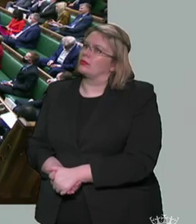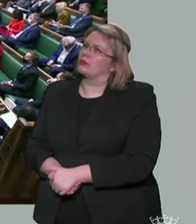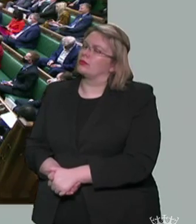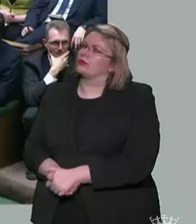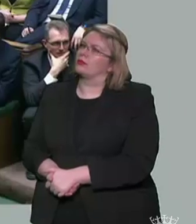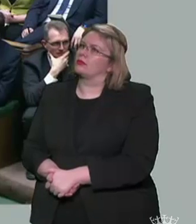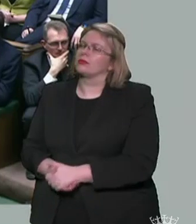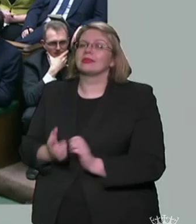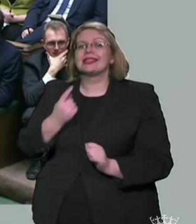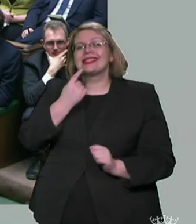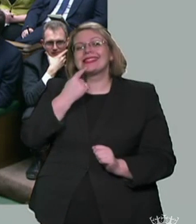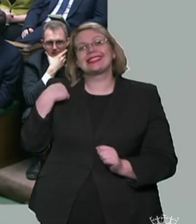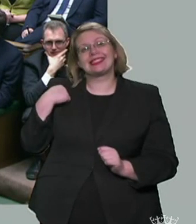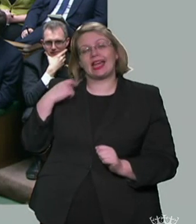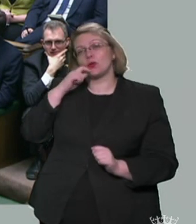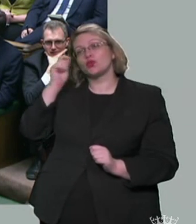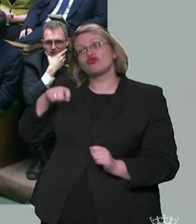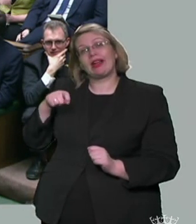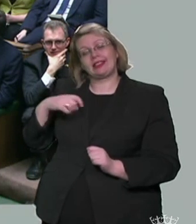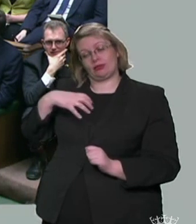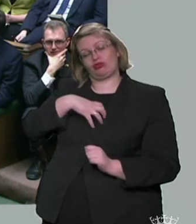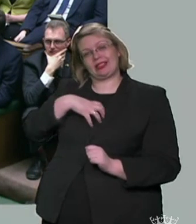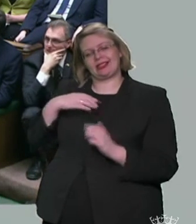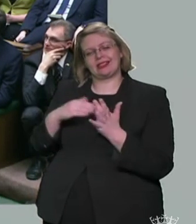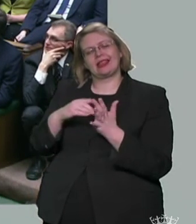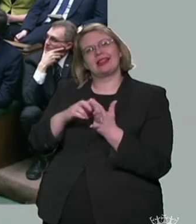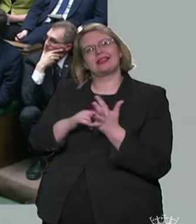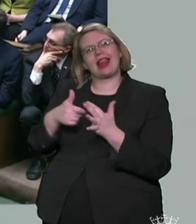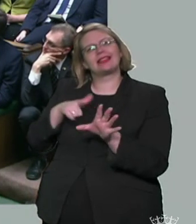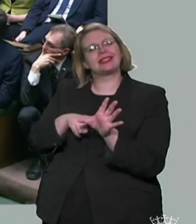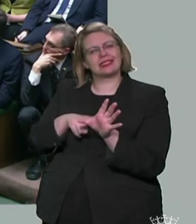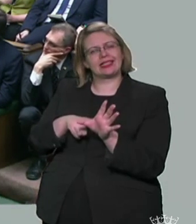Yesterday, President Zelensky drew on the words of Churchill in this Chamber.